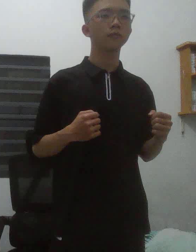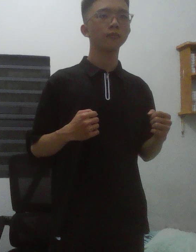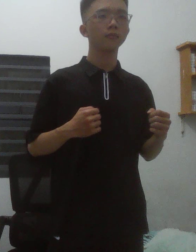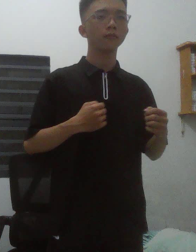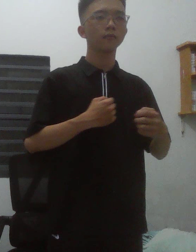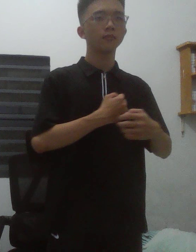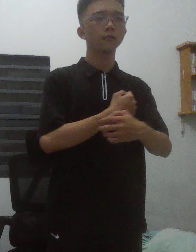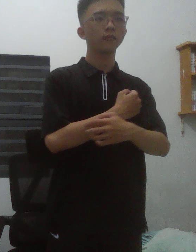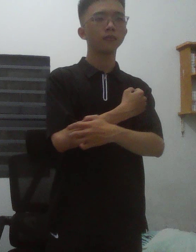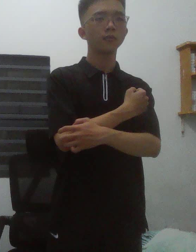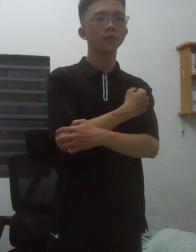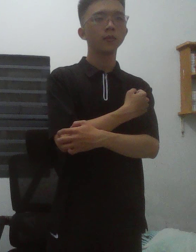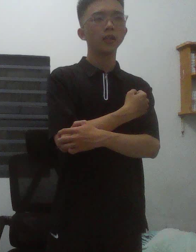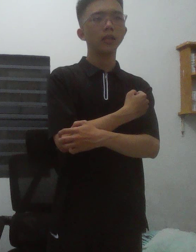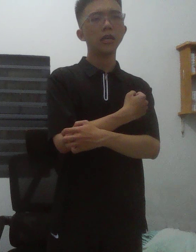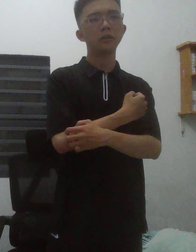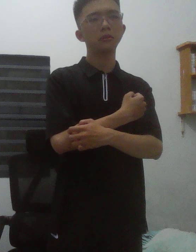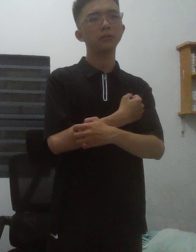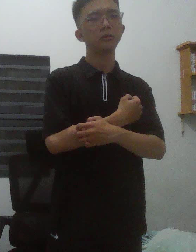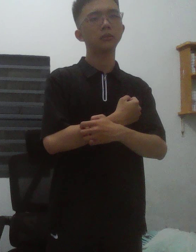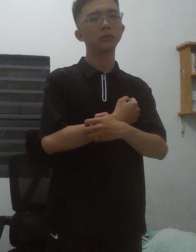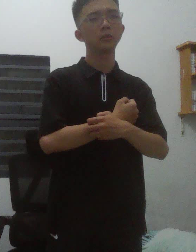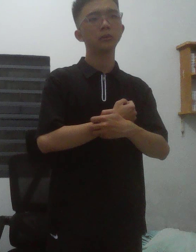ngheo